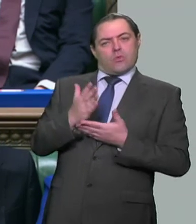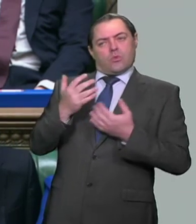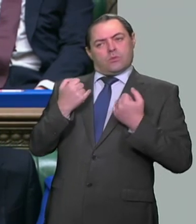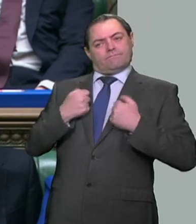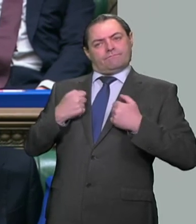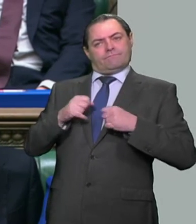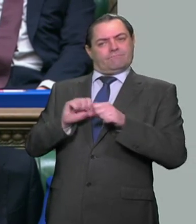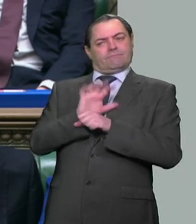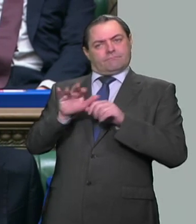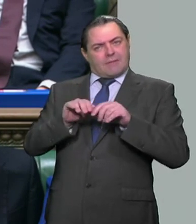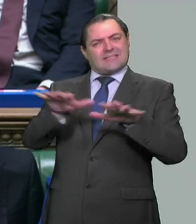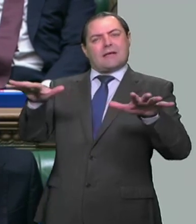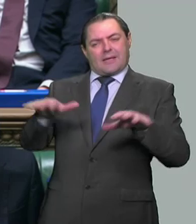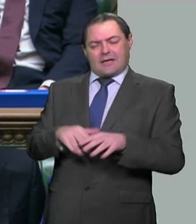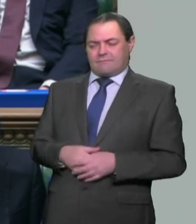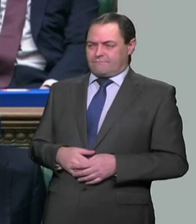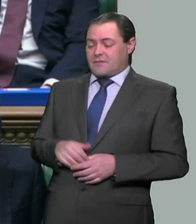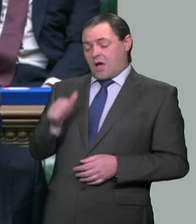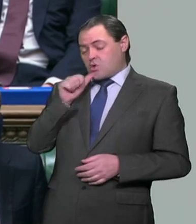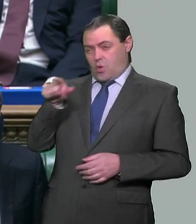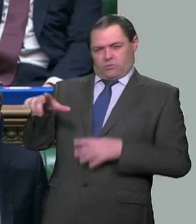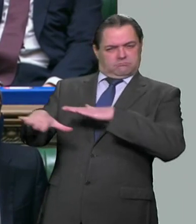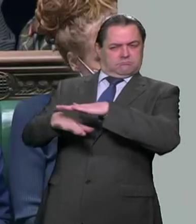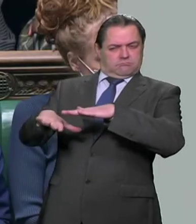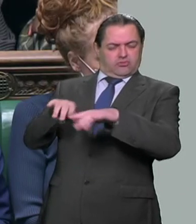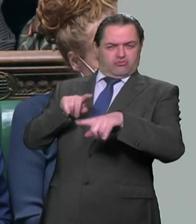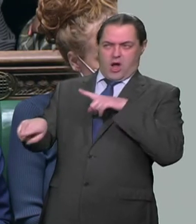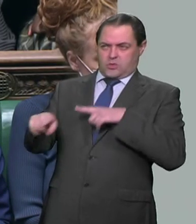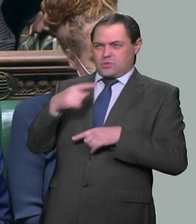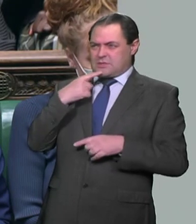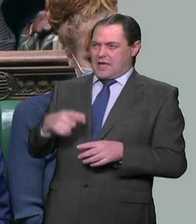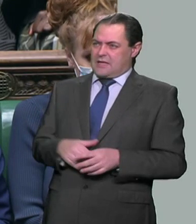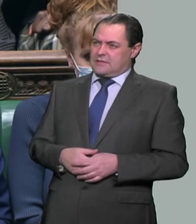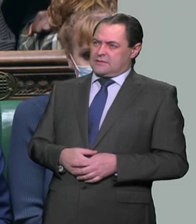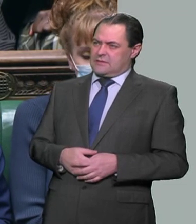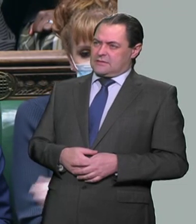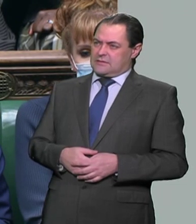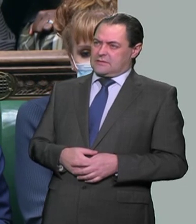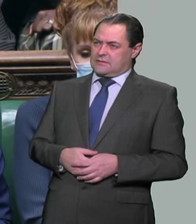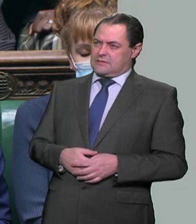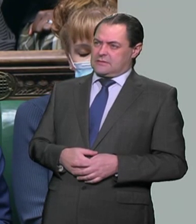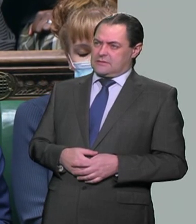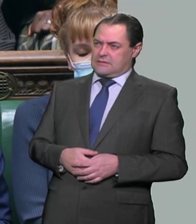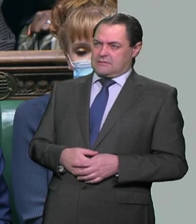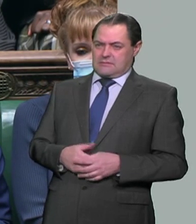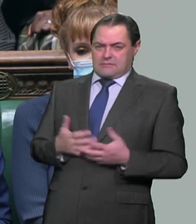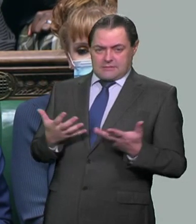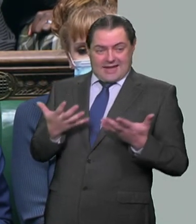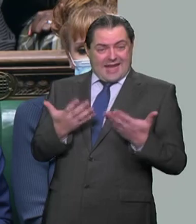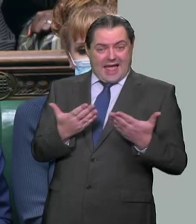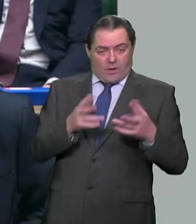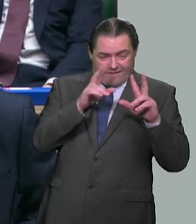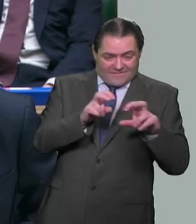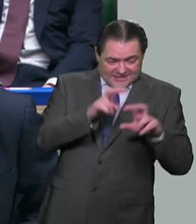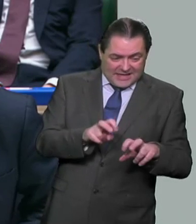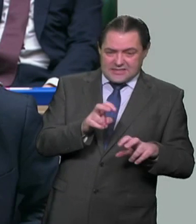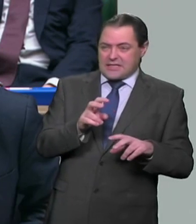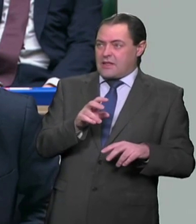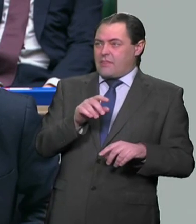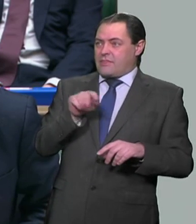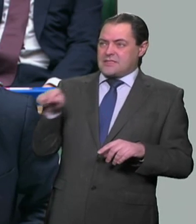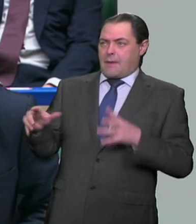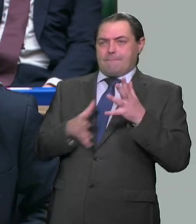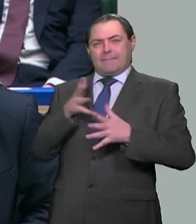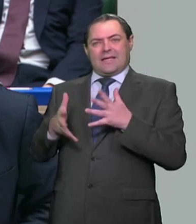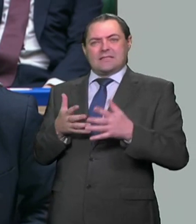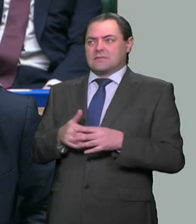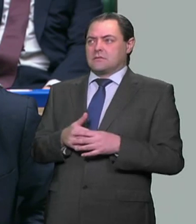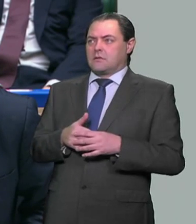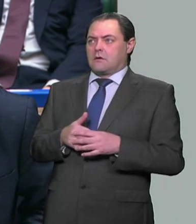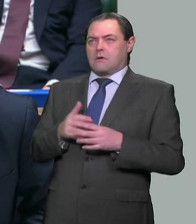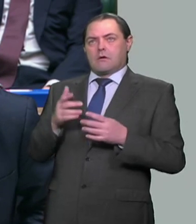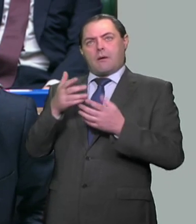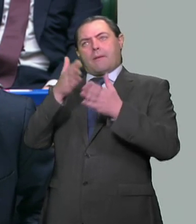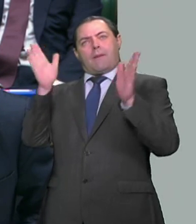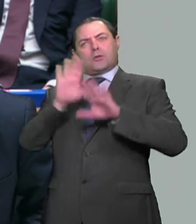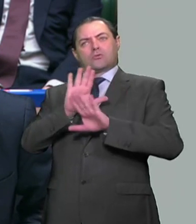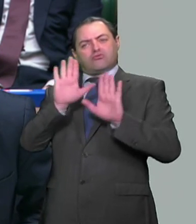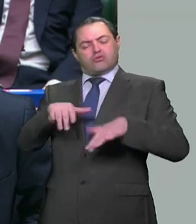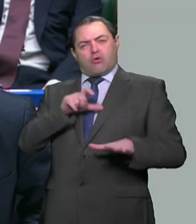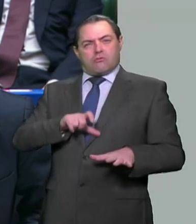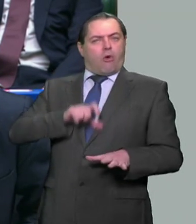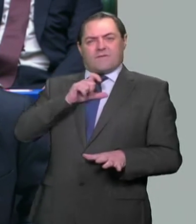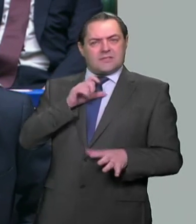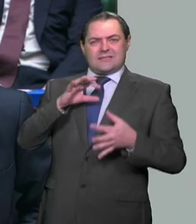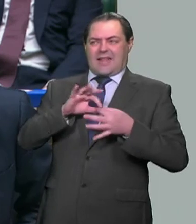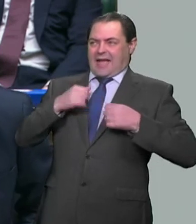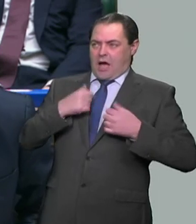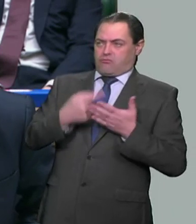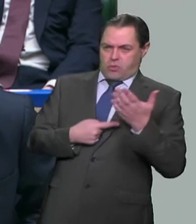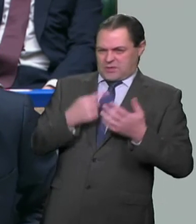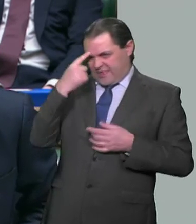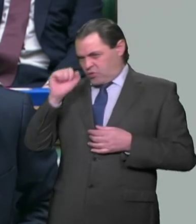I know the implication that the right honourable and learned Gentleman is trying to draw: that the case that we are now investigating should somehow undermine public confidence in the measures that we are taking.